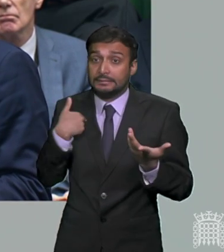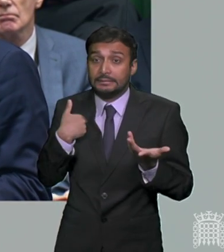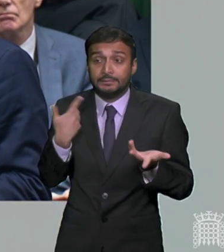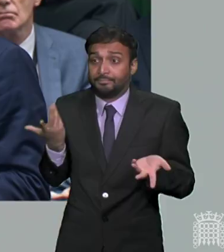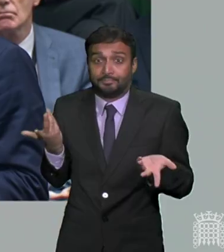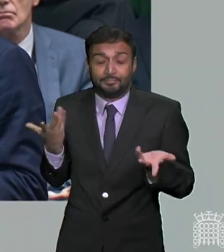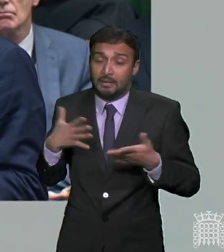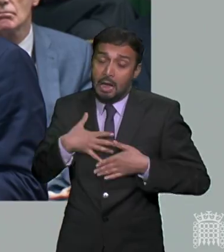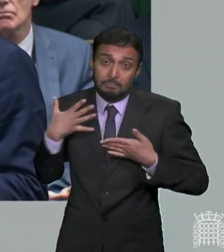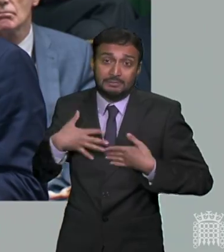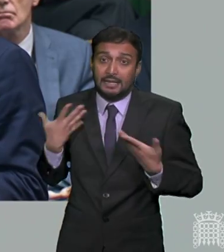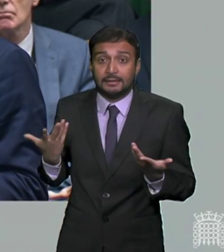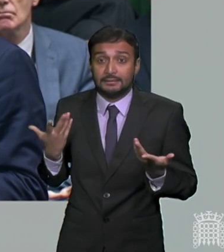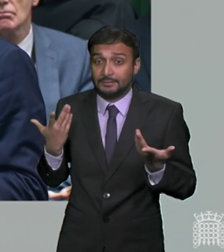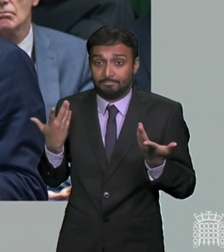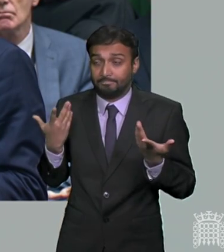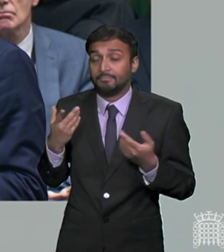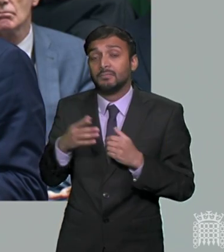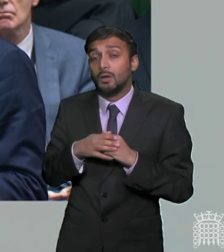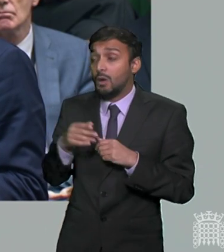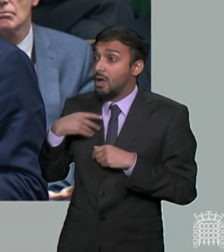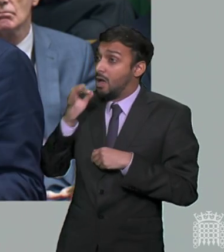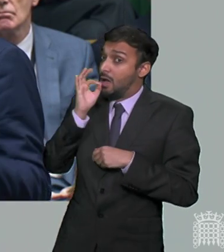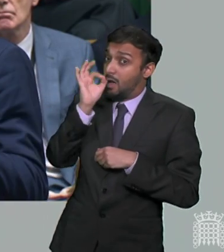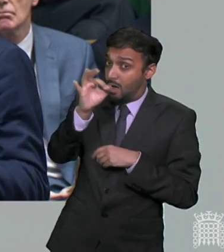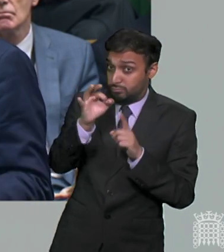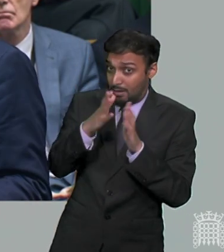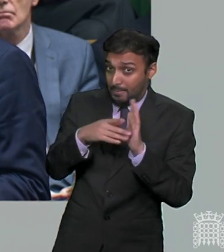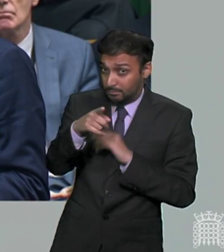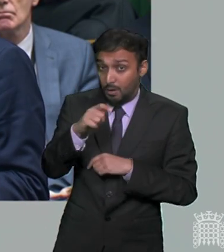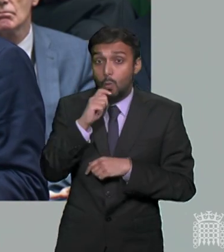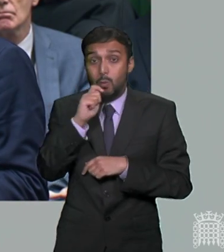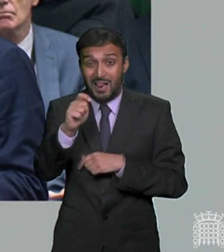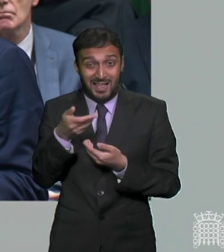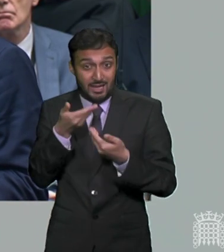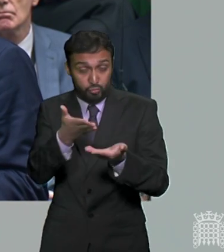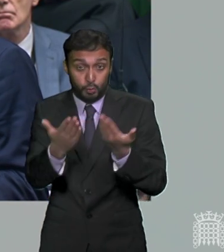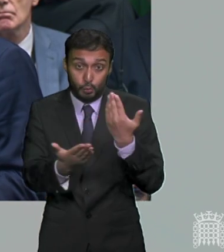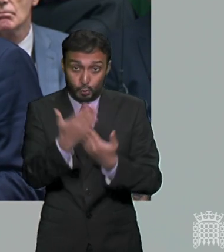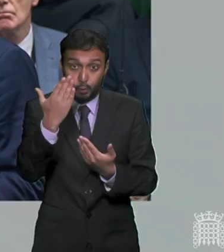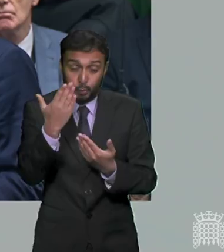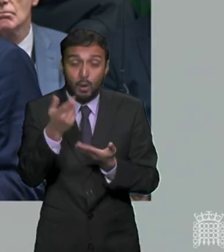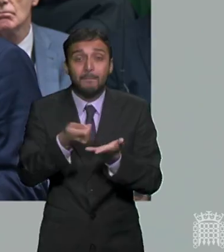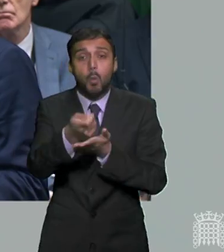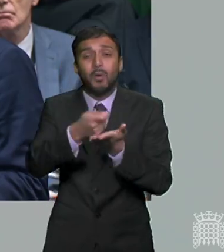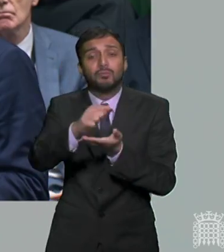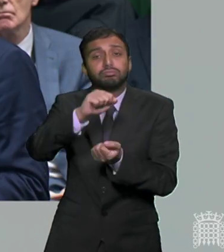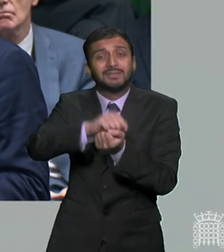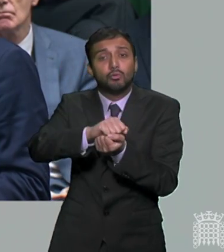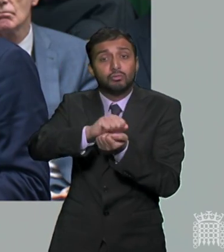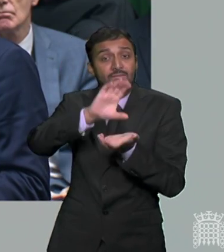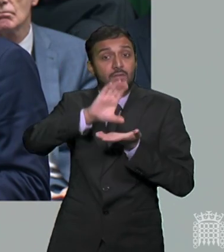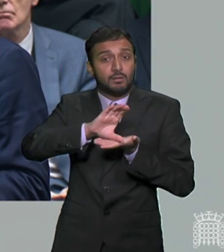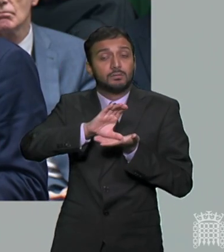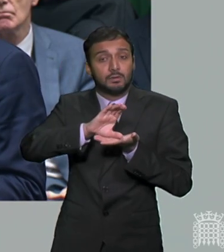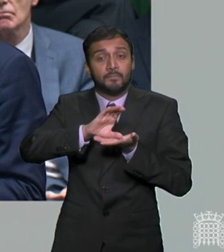Will the Prime Minister introduce a new mortgage protection fund, paid for by reversing his tax cuts for the banks?